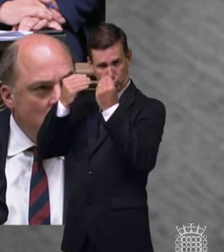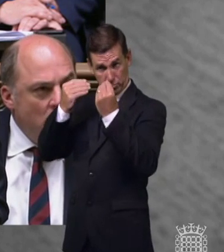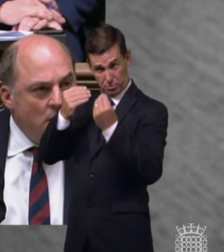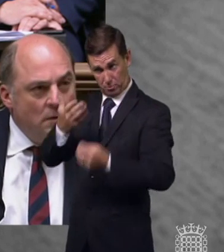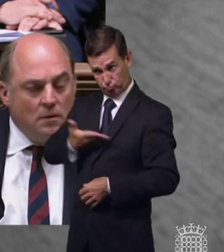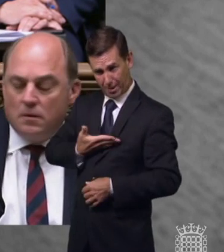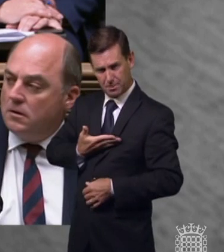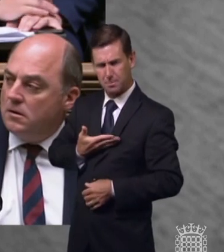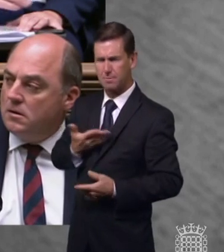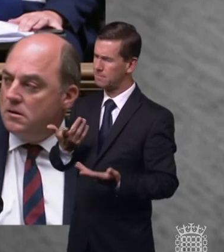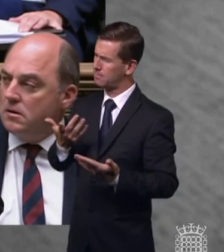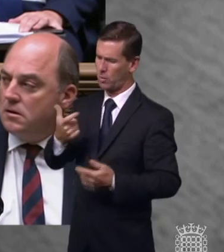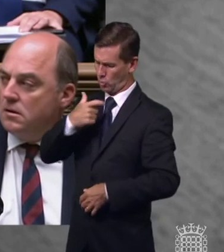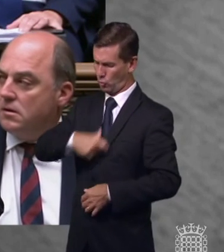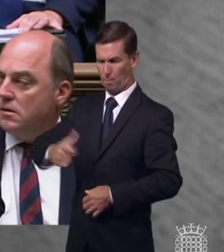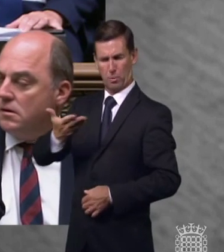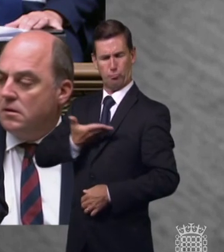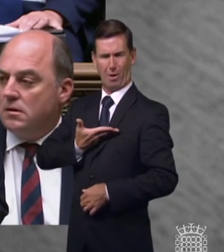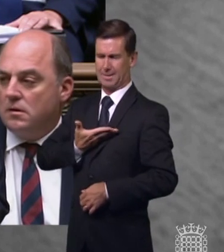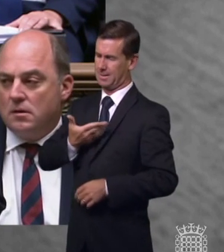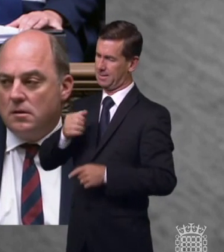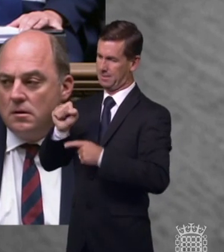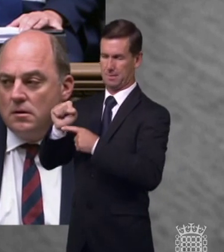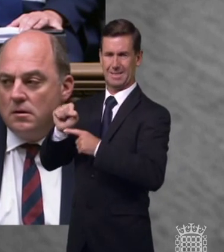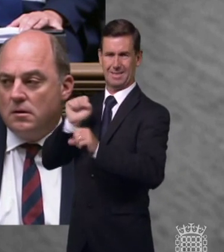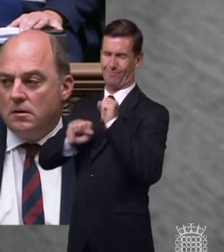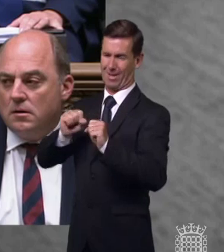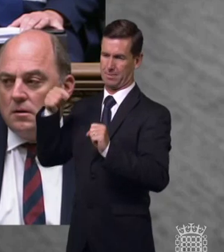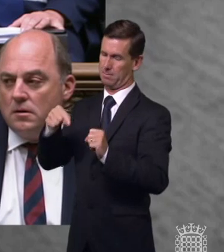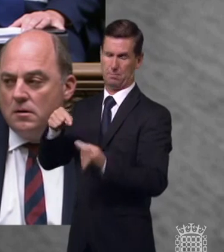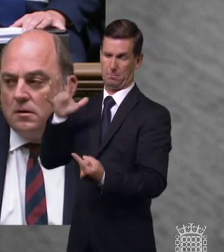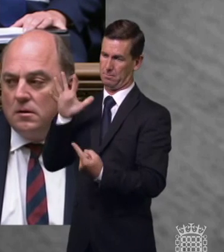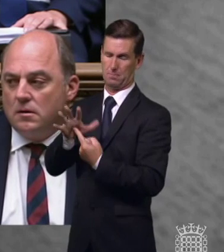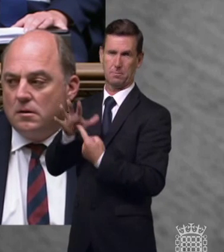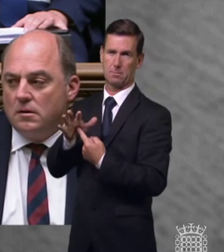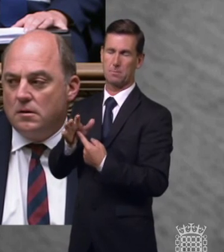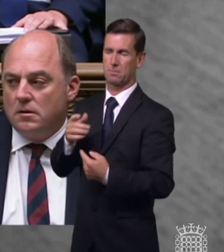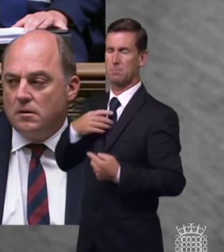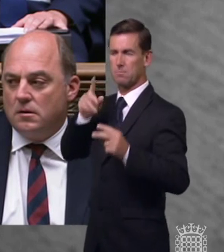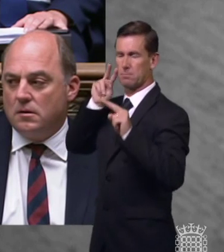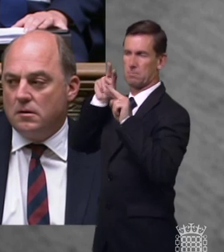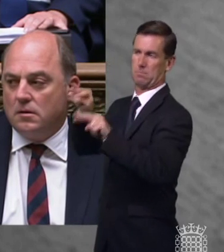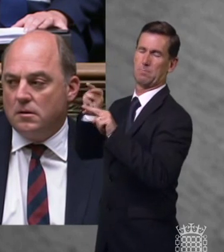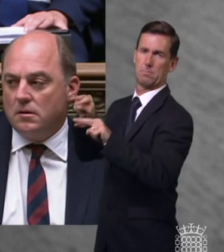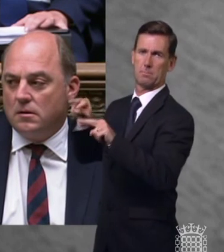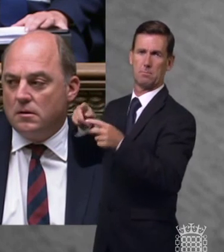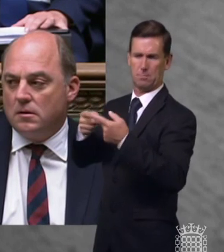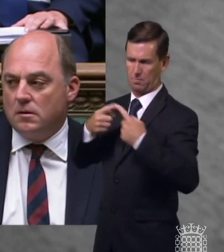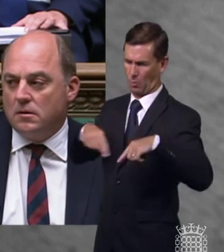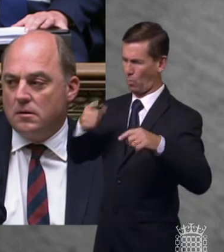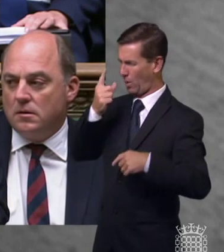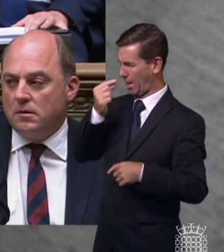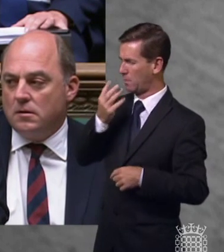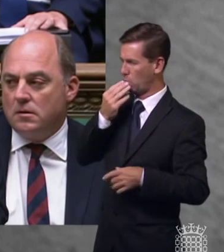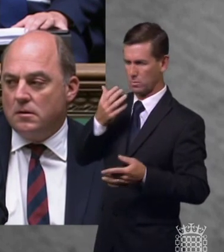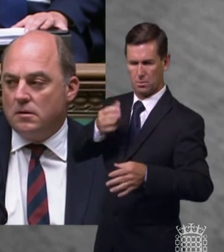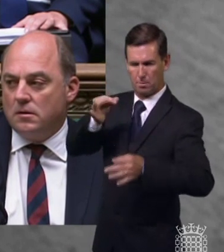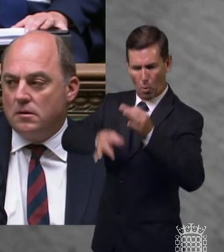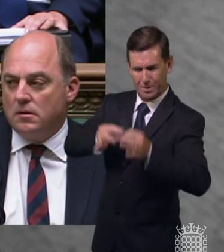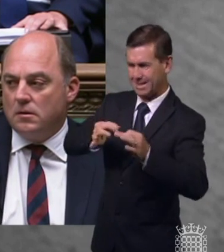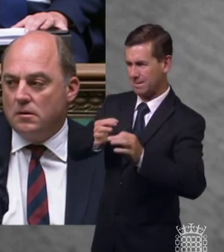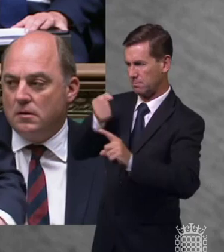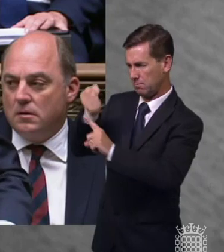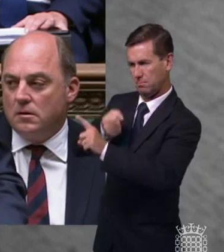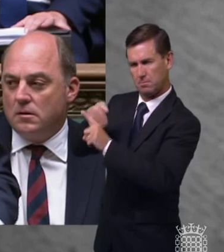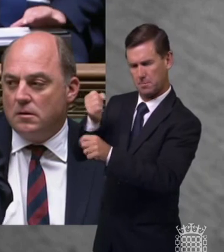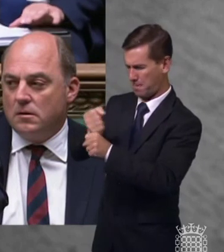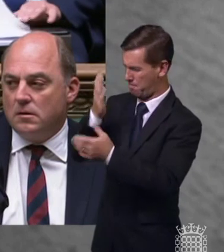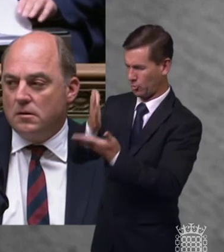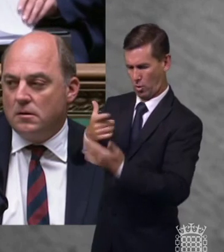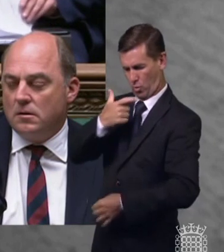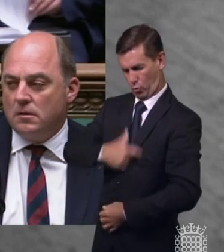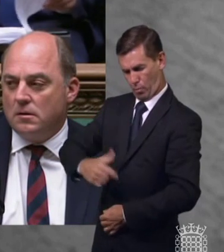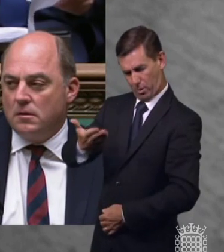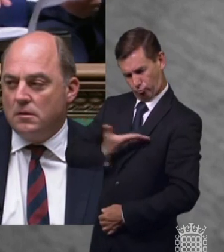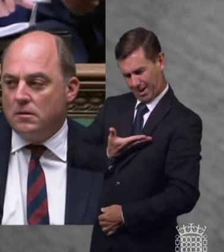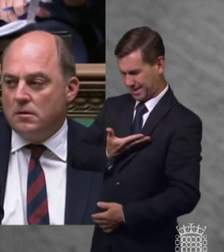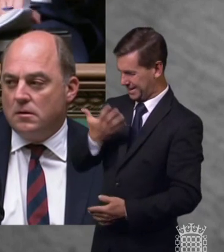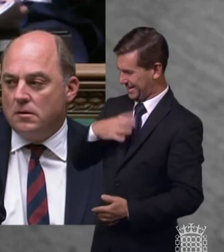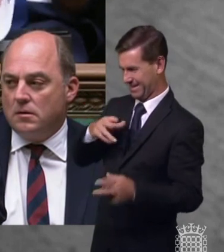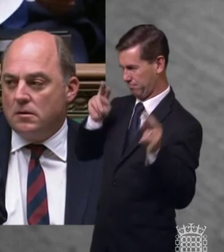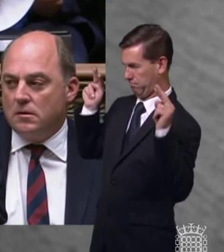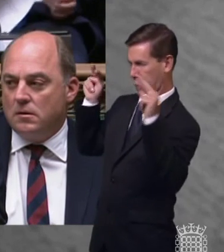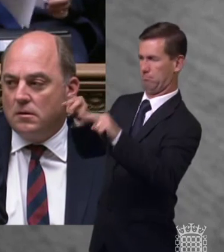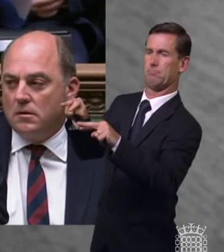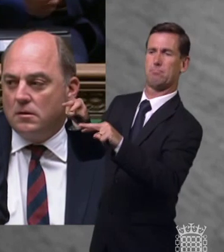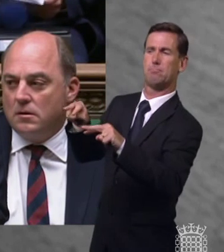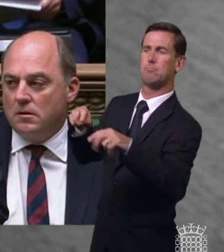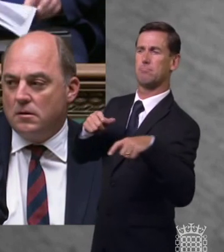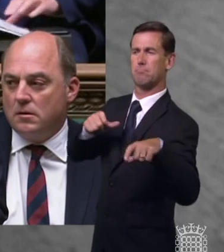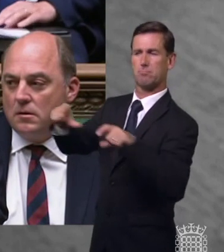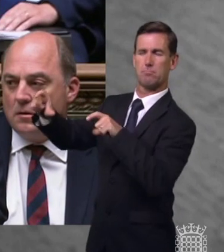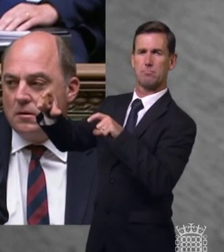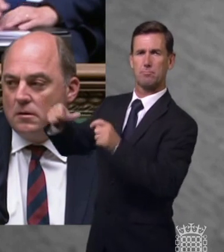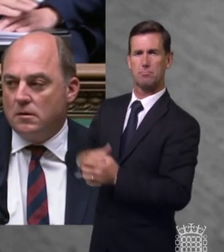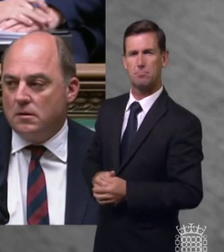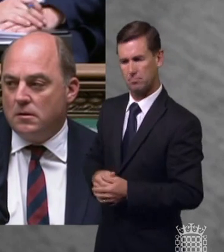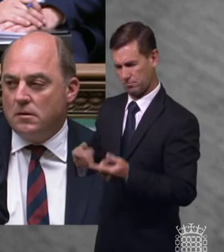Defending human rights will remain of the highest priority, and we will use every available political and diplomatic means to ensure that those human rights remain at the top of the international agenda.